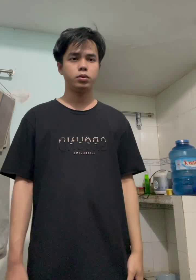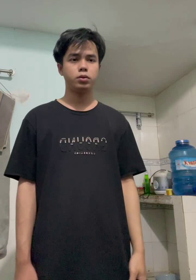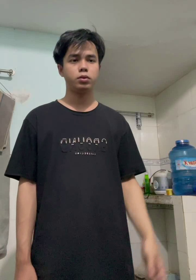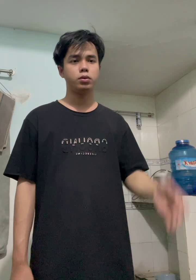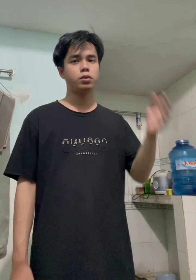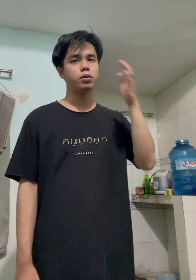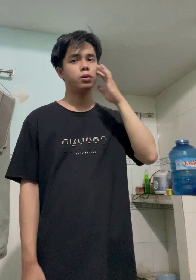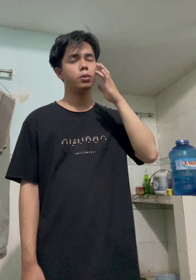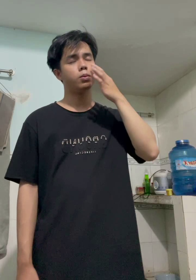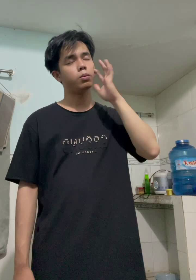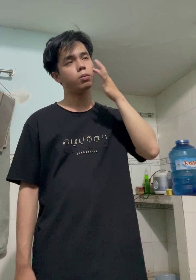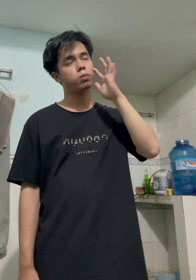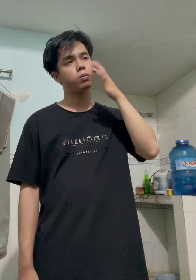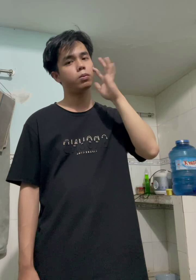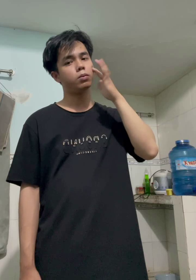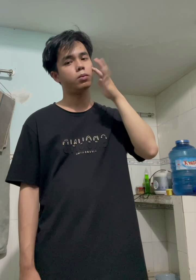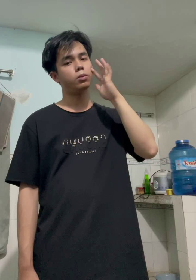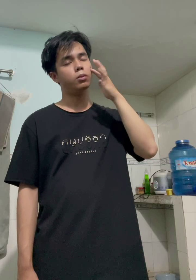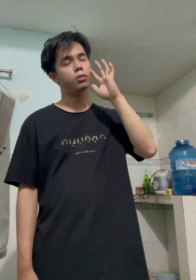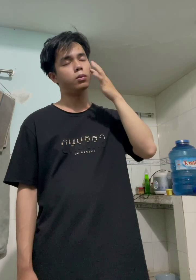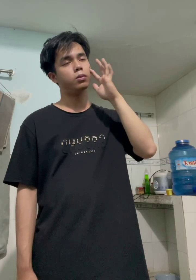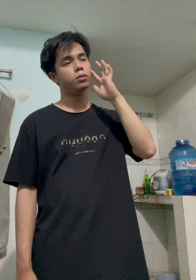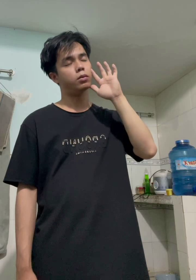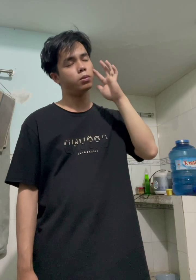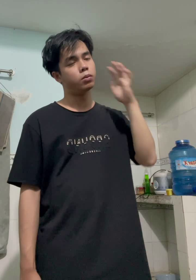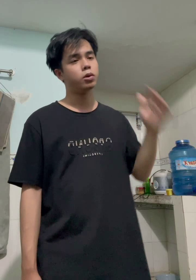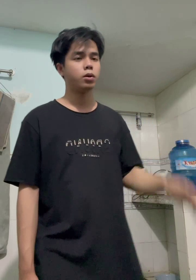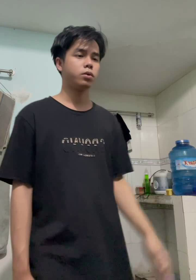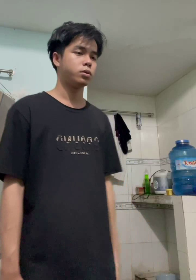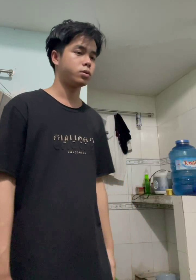kinh tom